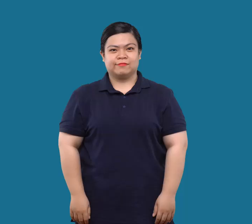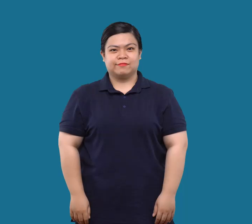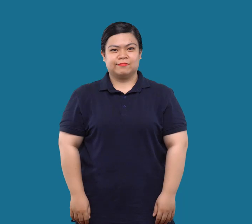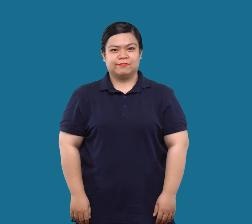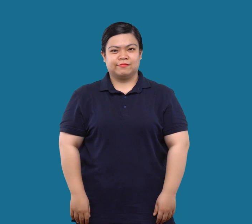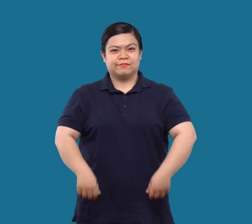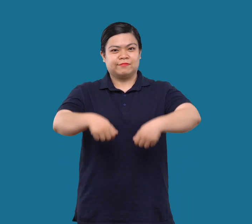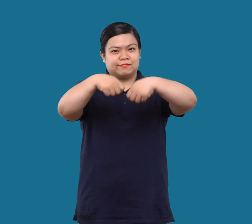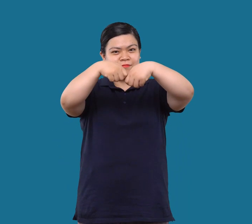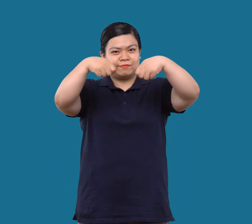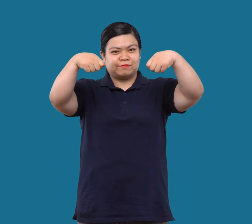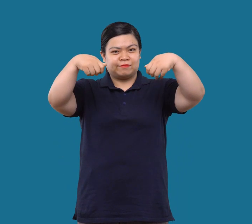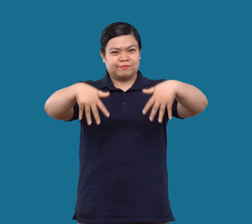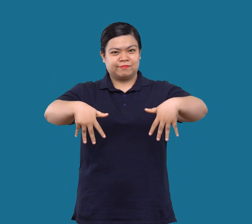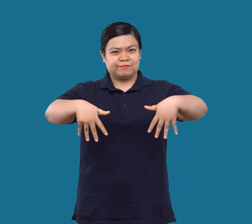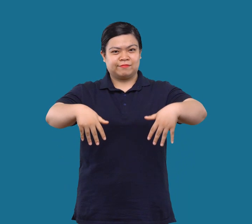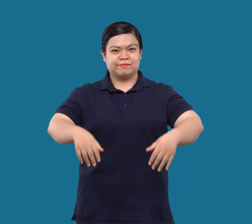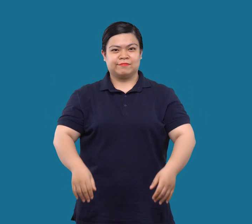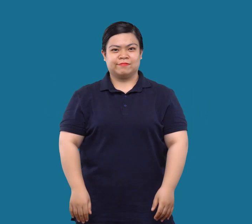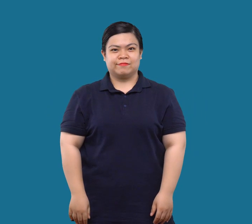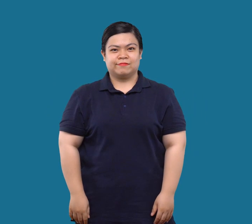hệ thống